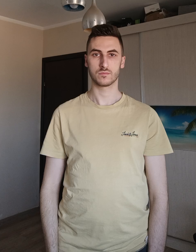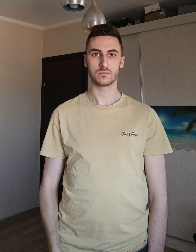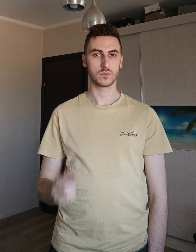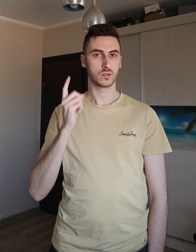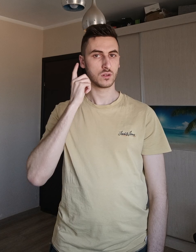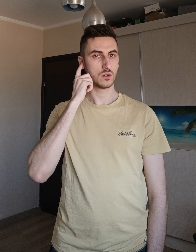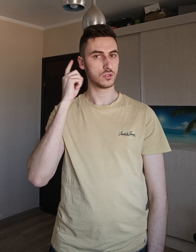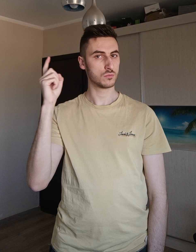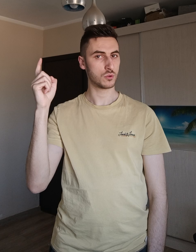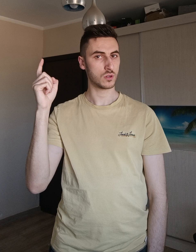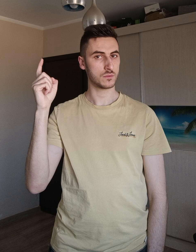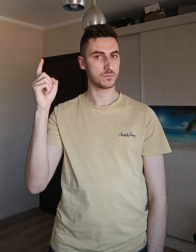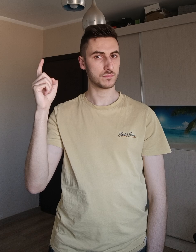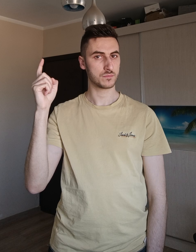לשמוע